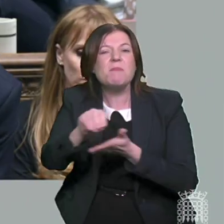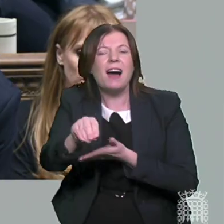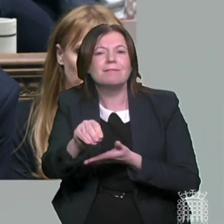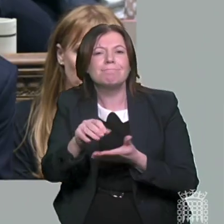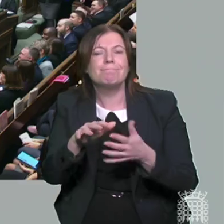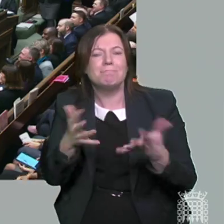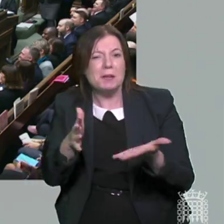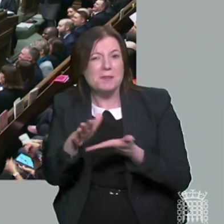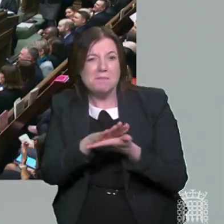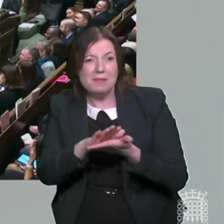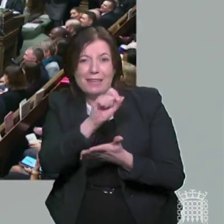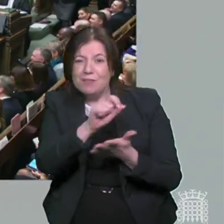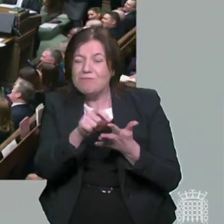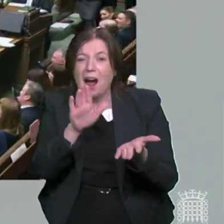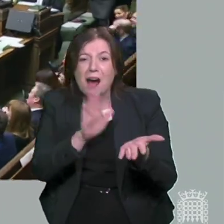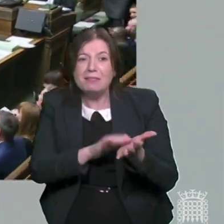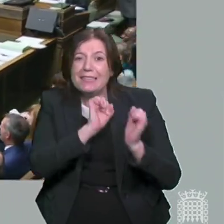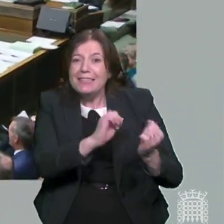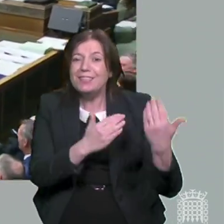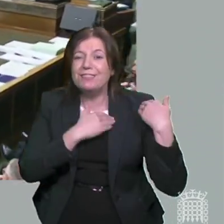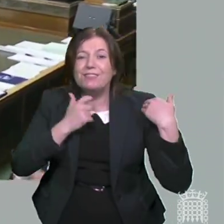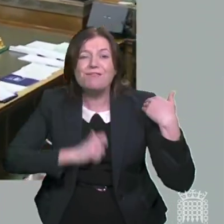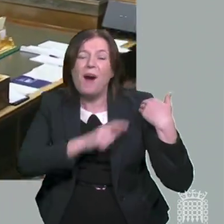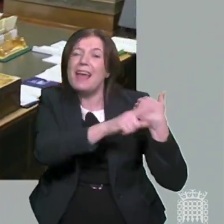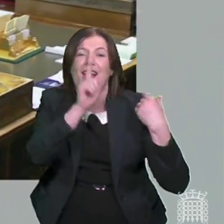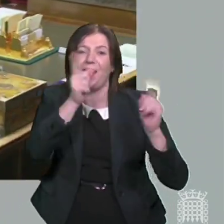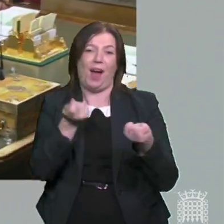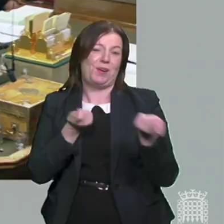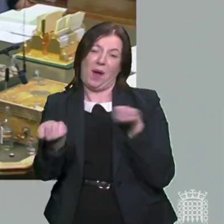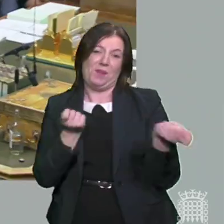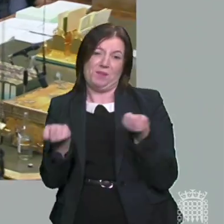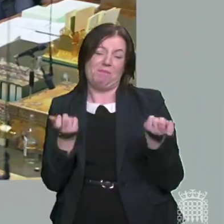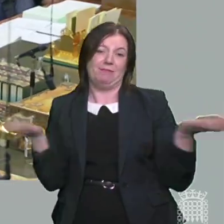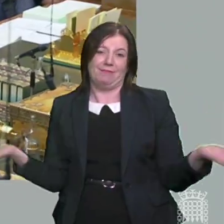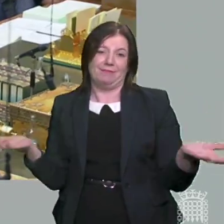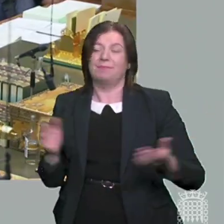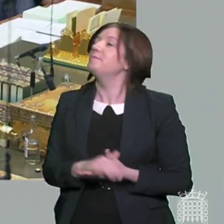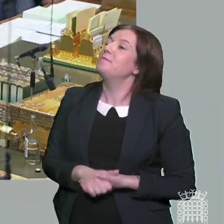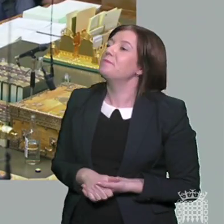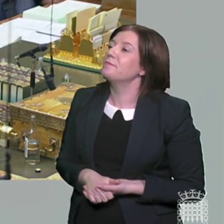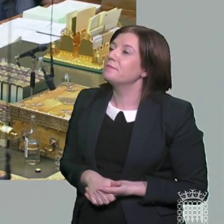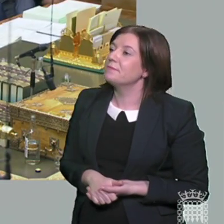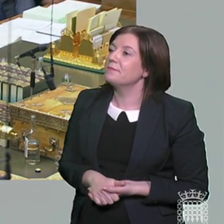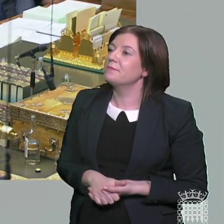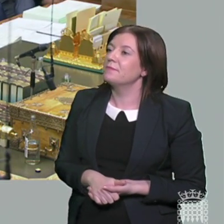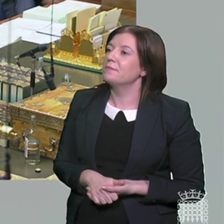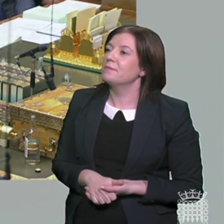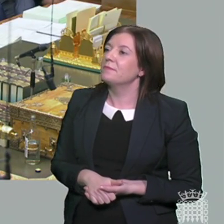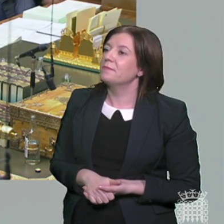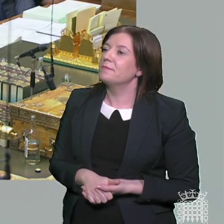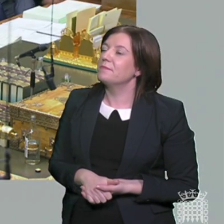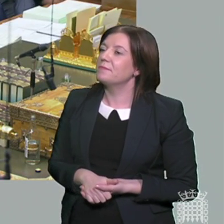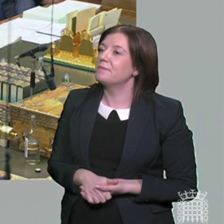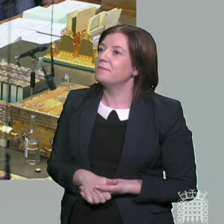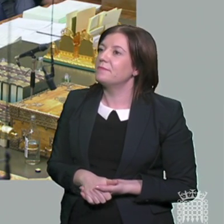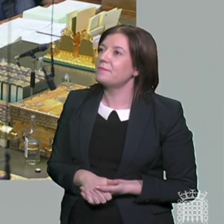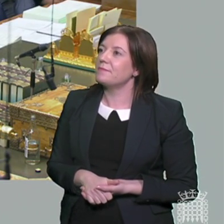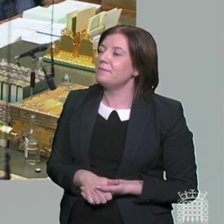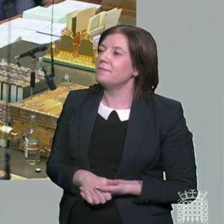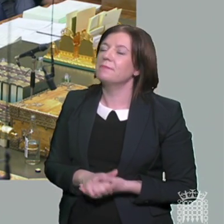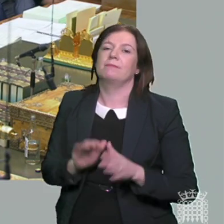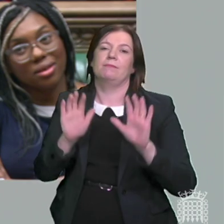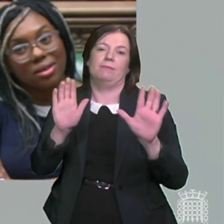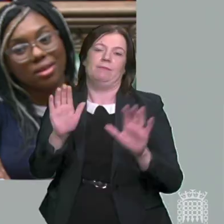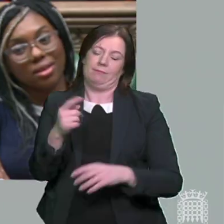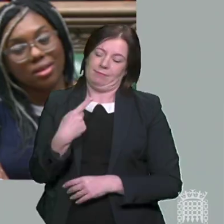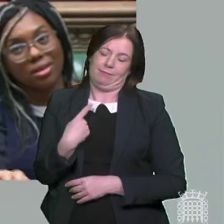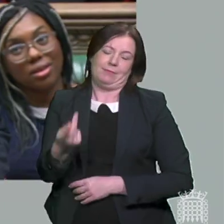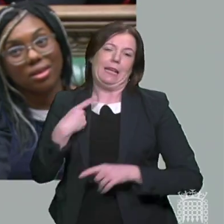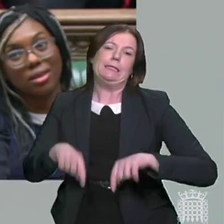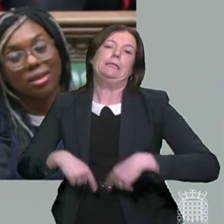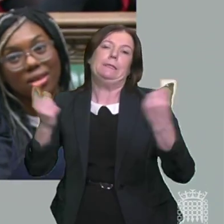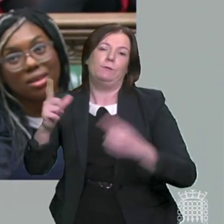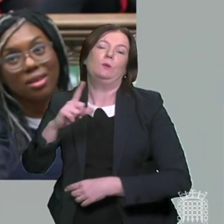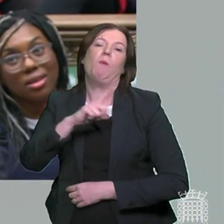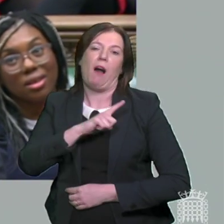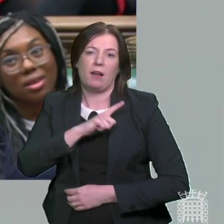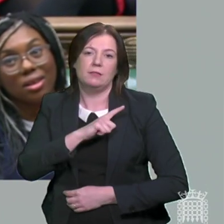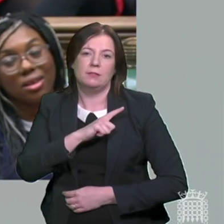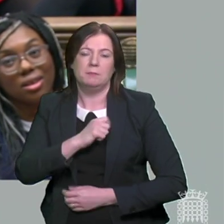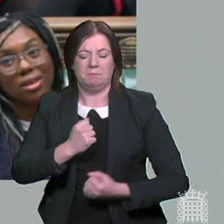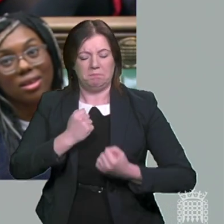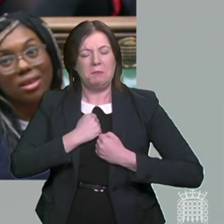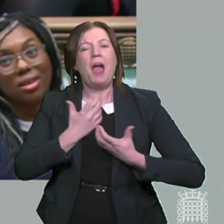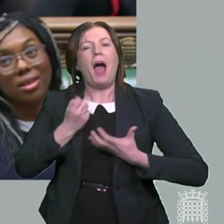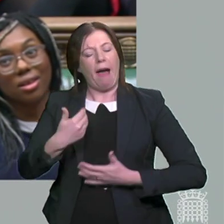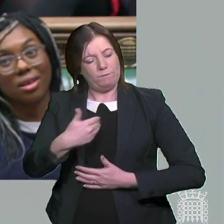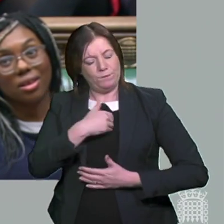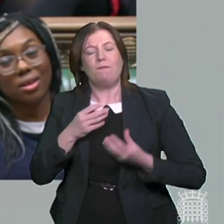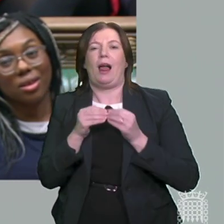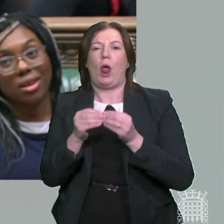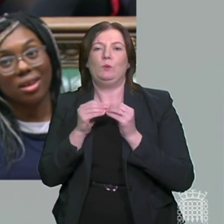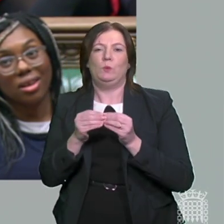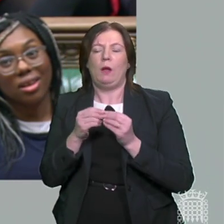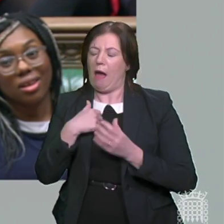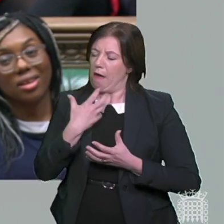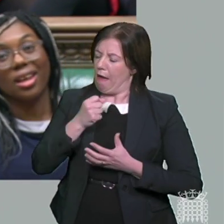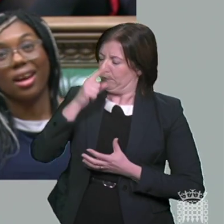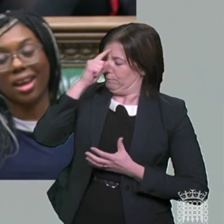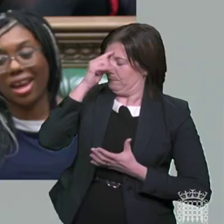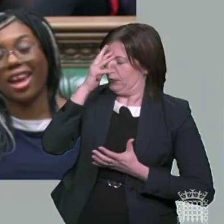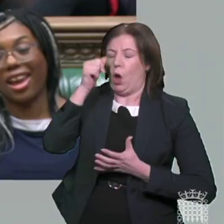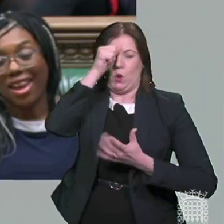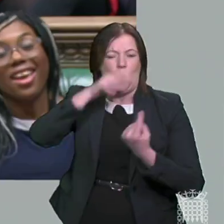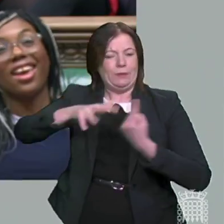The difference between the right honourable and learned Gentleman and me is that I stand by my values and my principles, even when it is difficult.